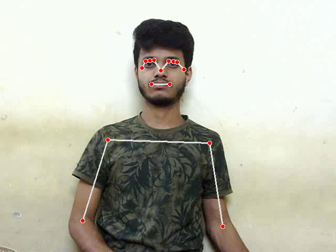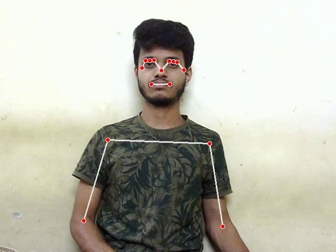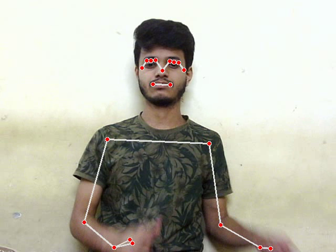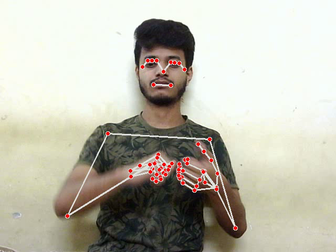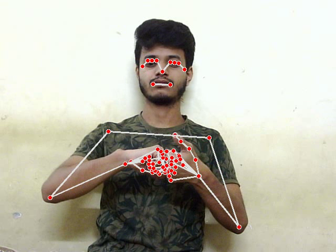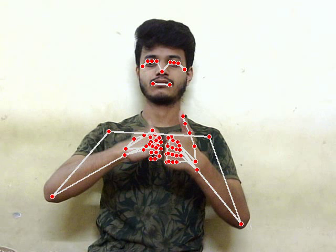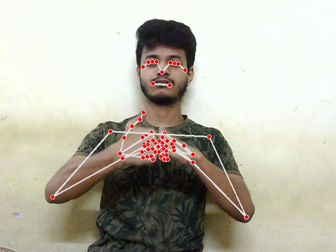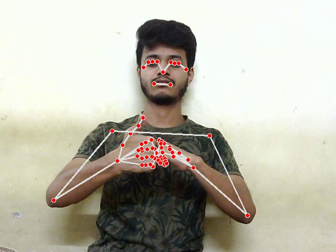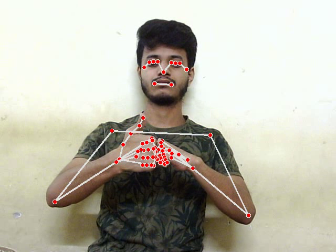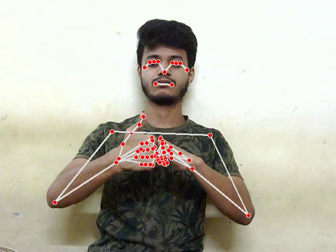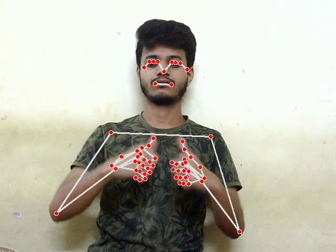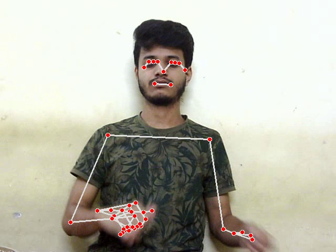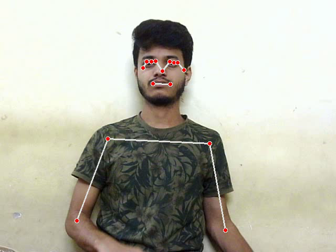how